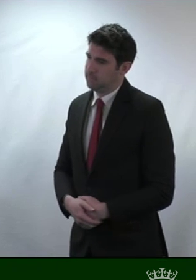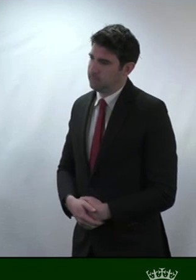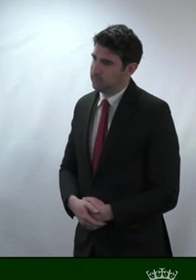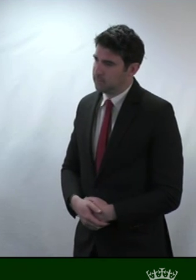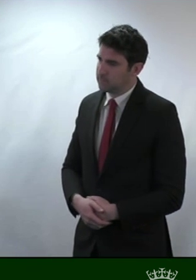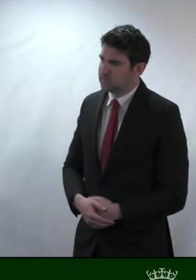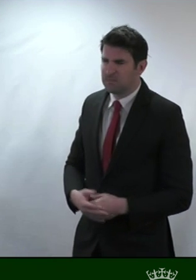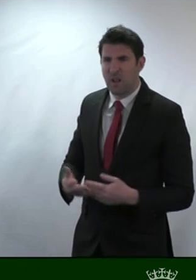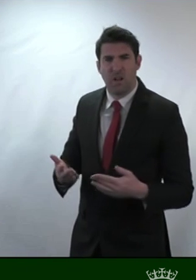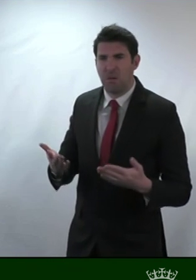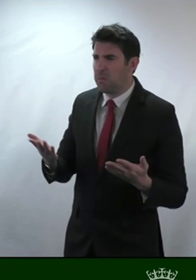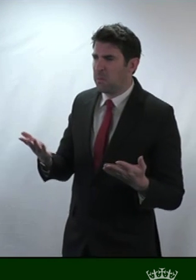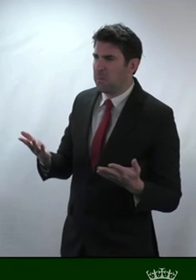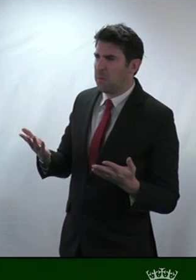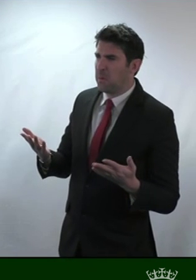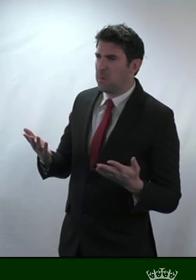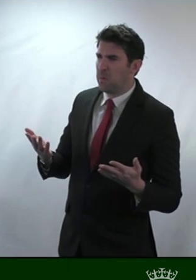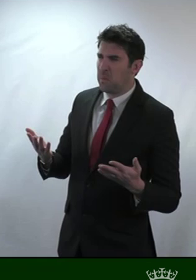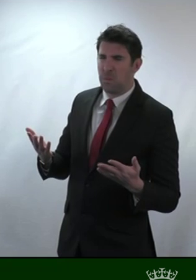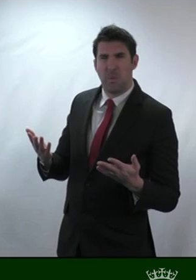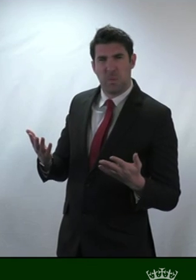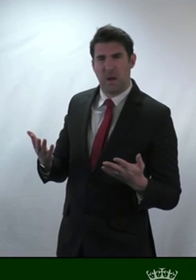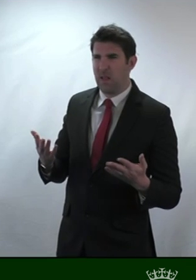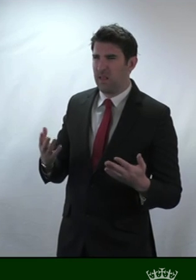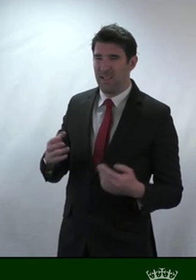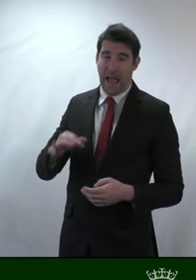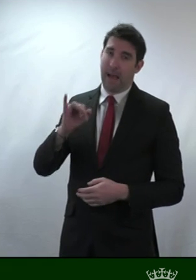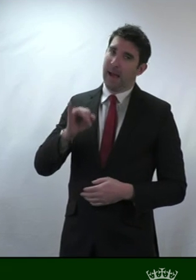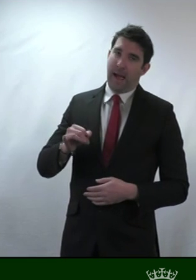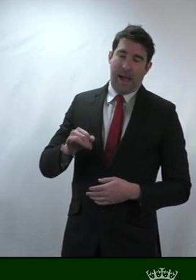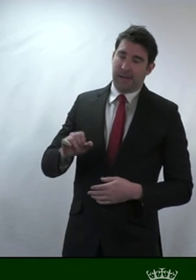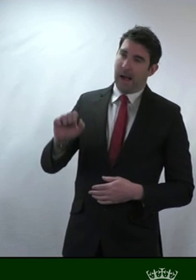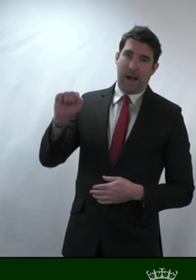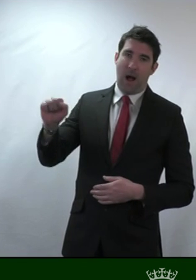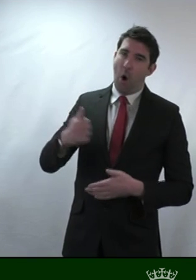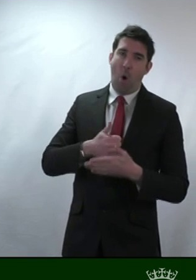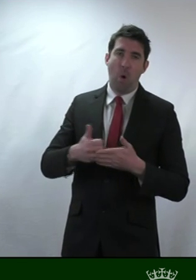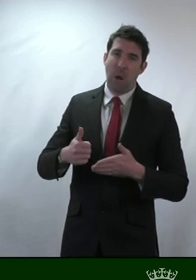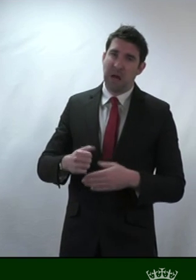Notwithstanding the slight uncharacteristic air of gloom from the right hon.